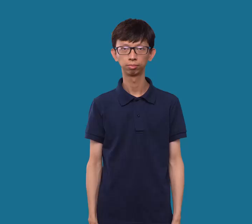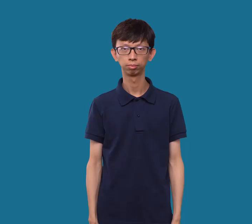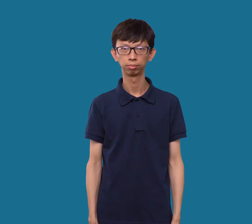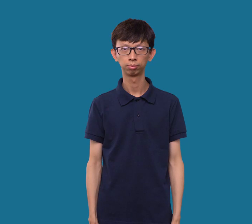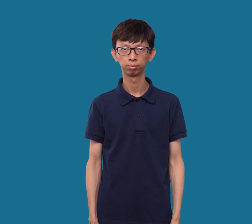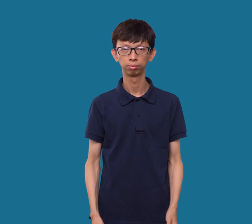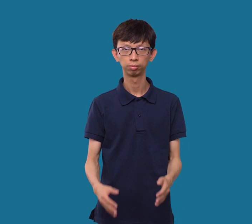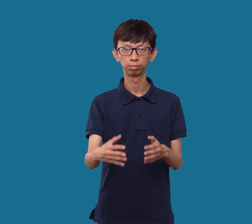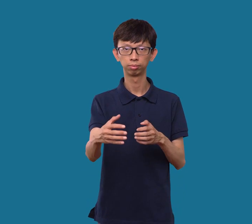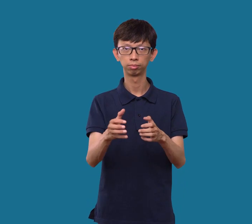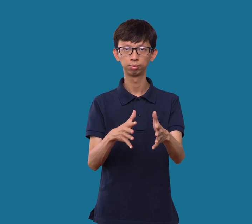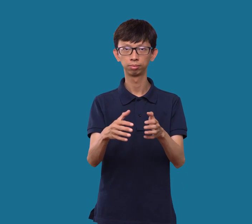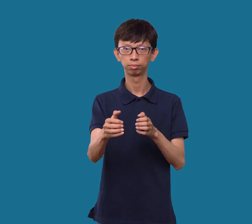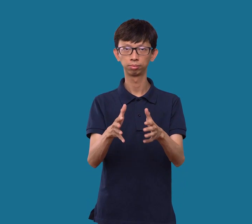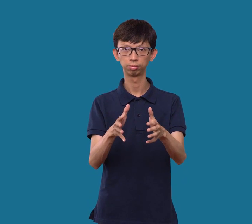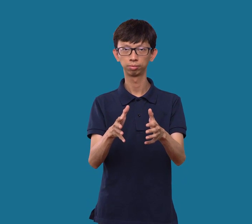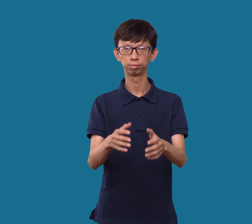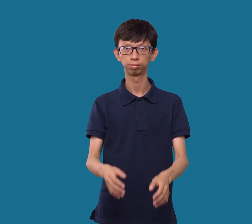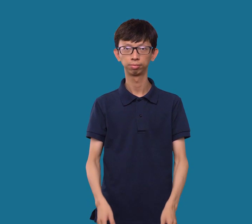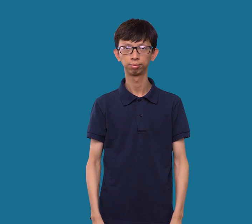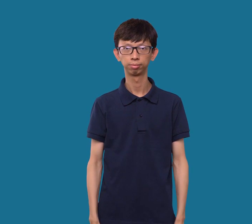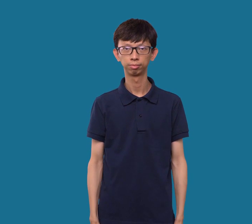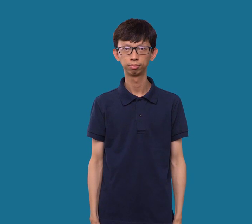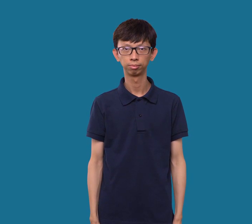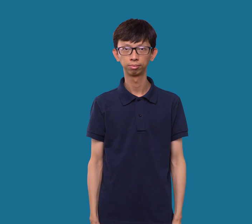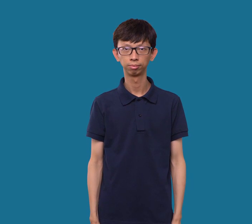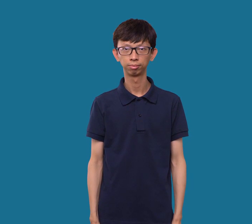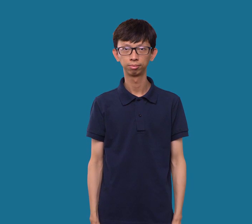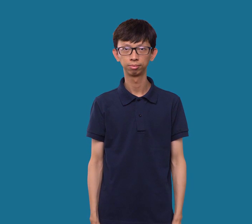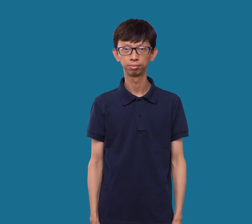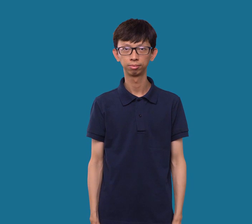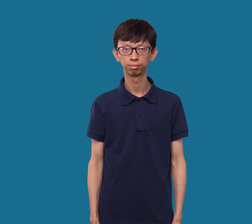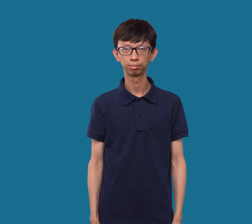gốm sứ